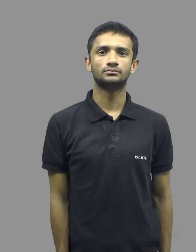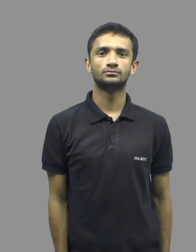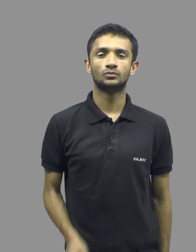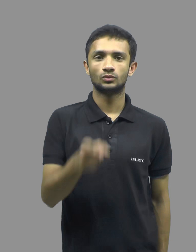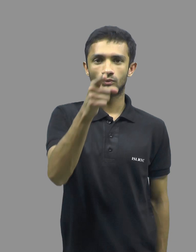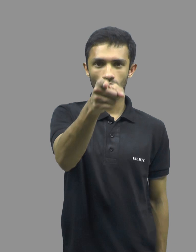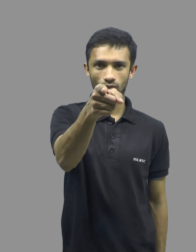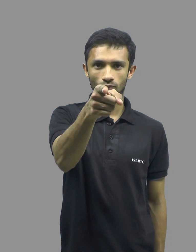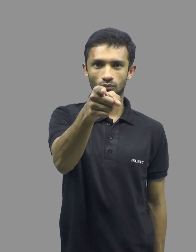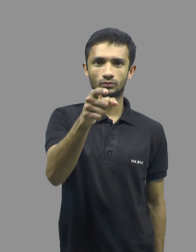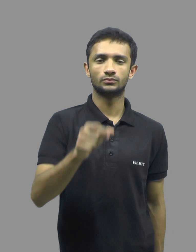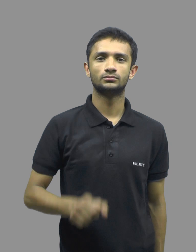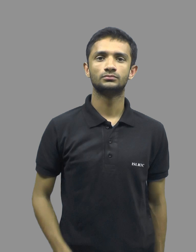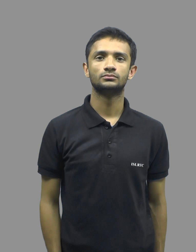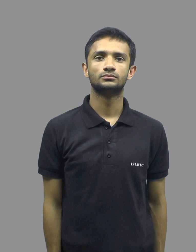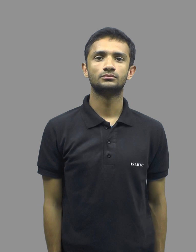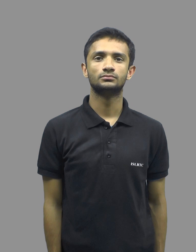You